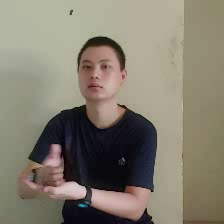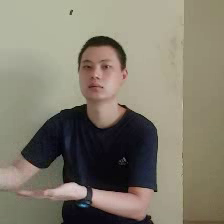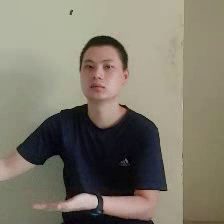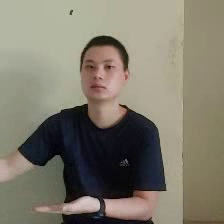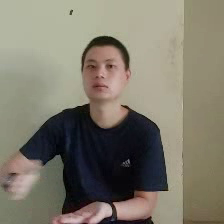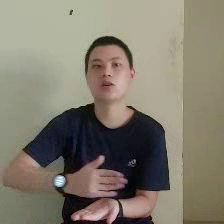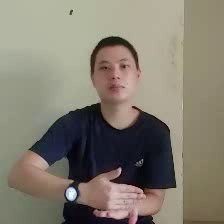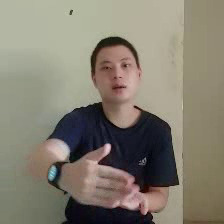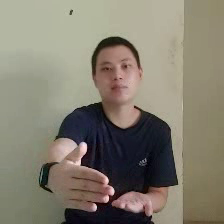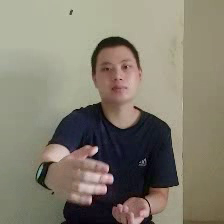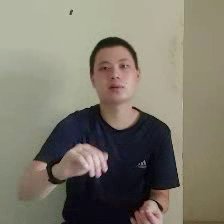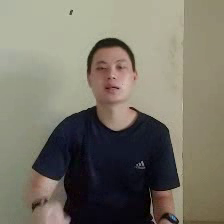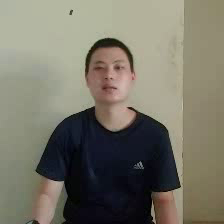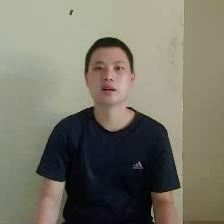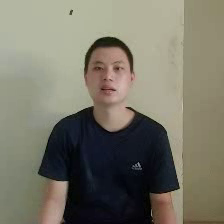San sẻ